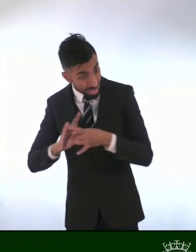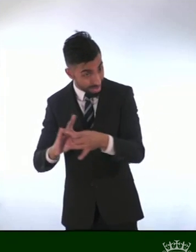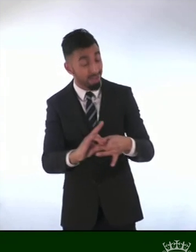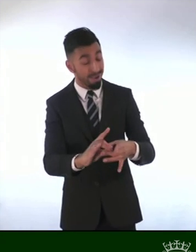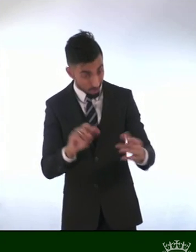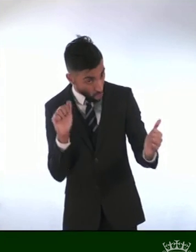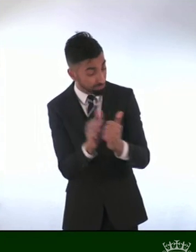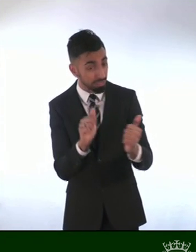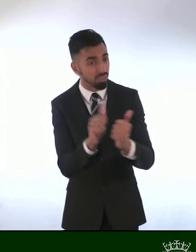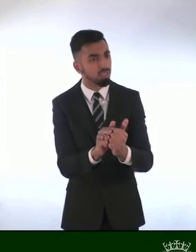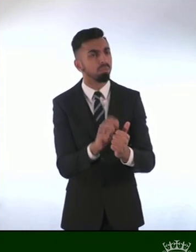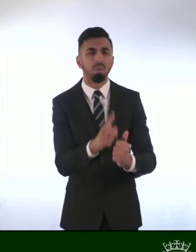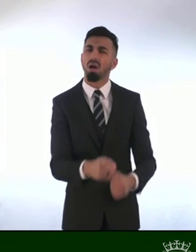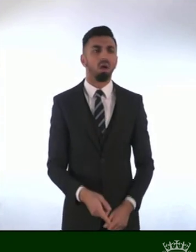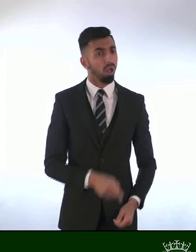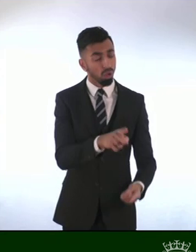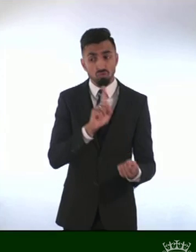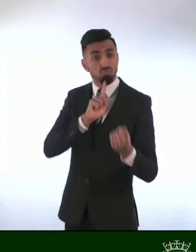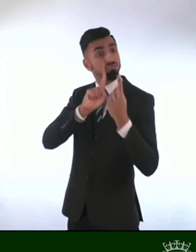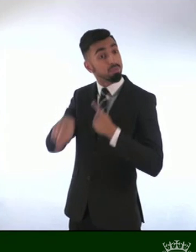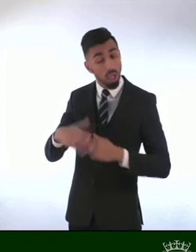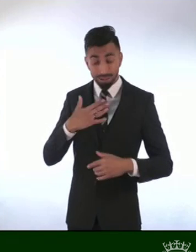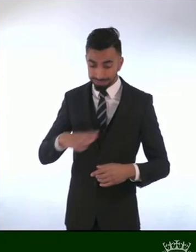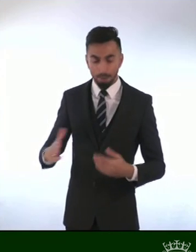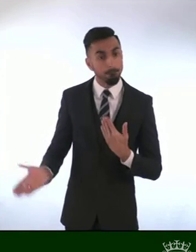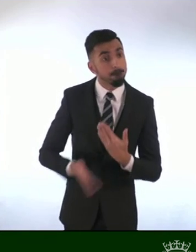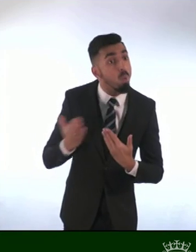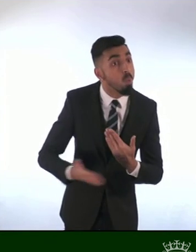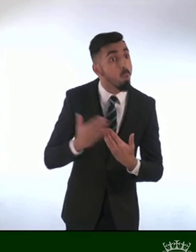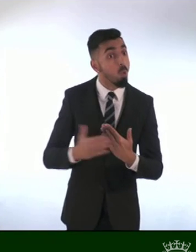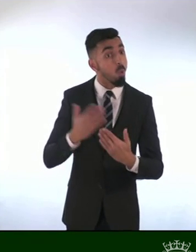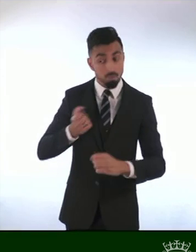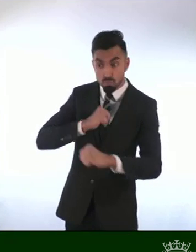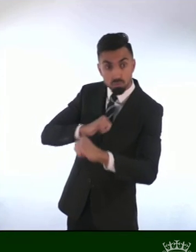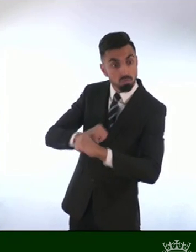Without good leadership, people in this country will start to panic.